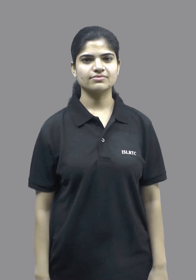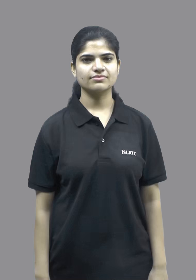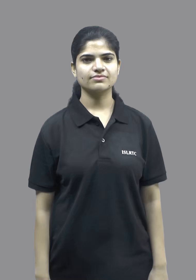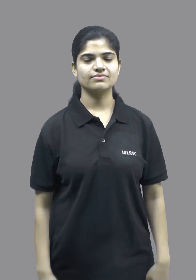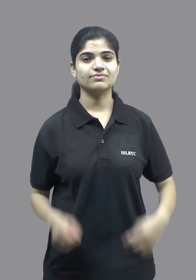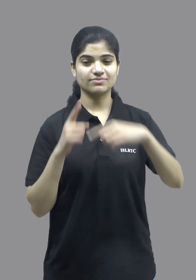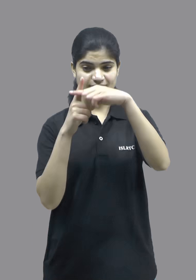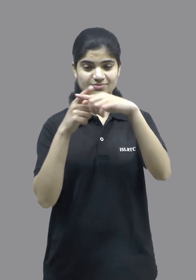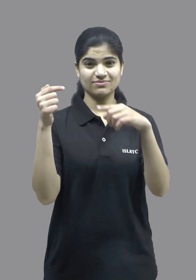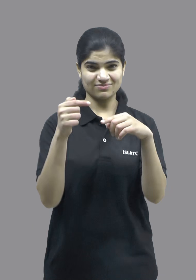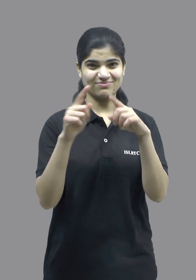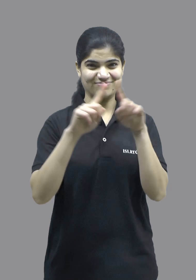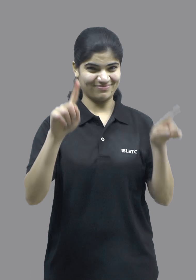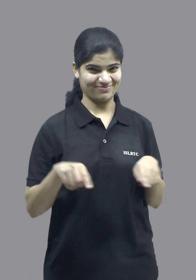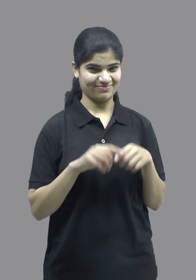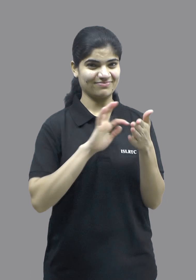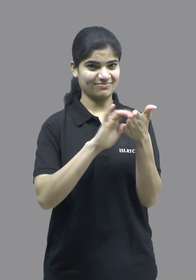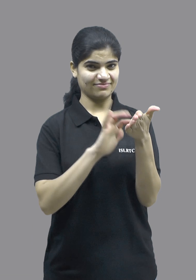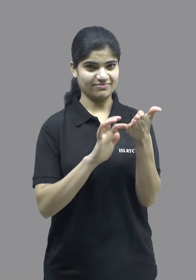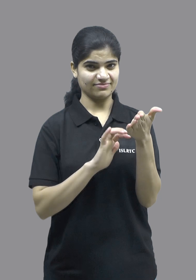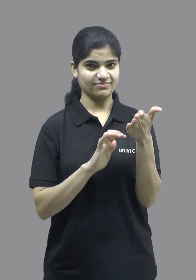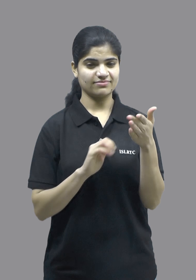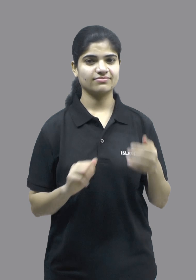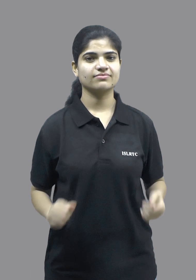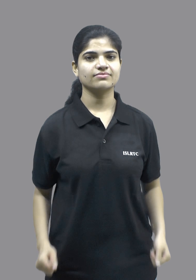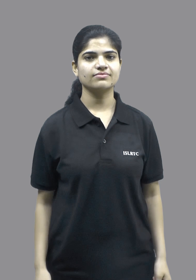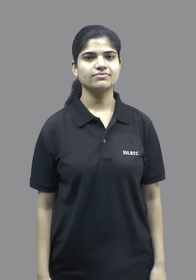Calculator